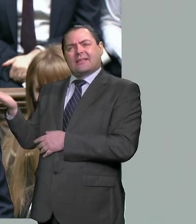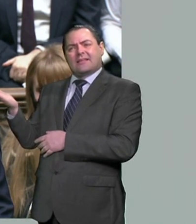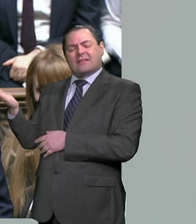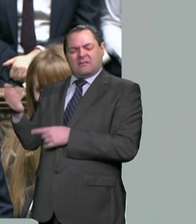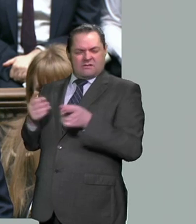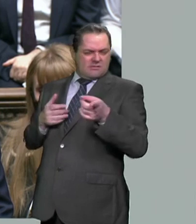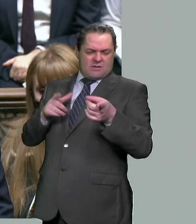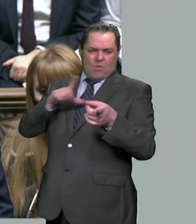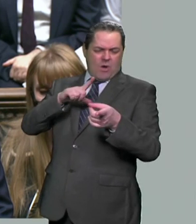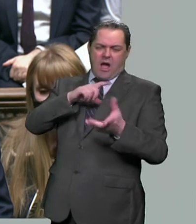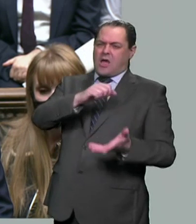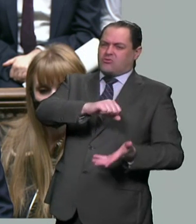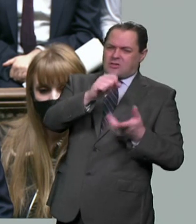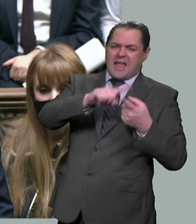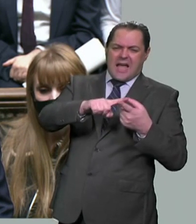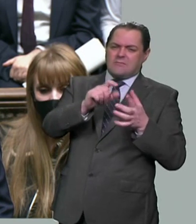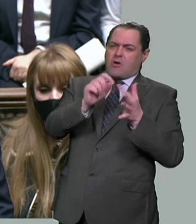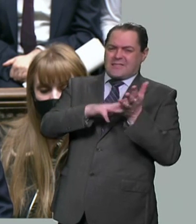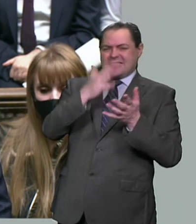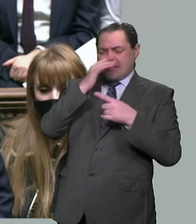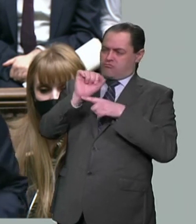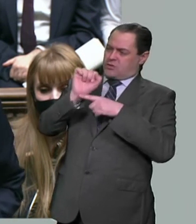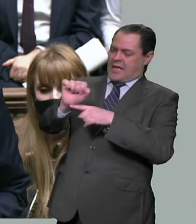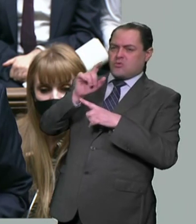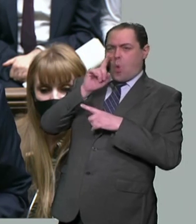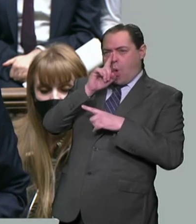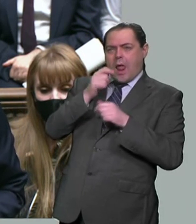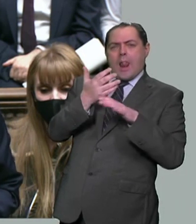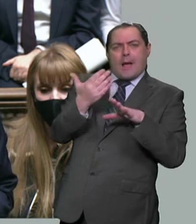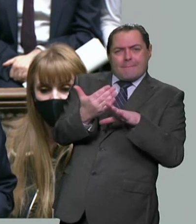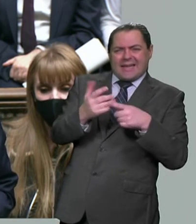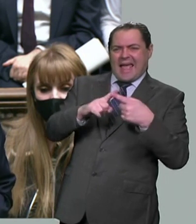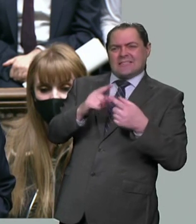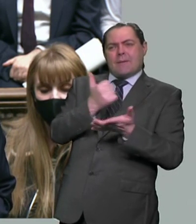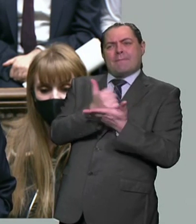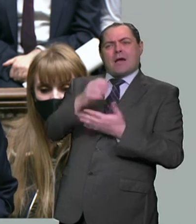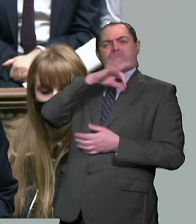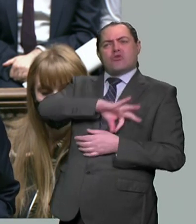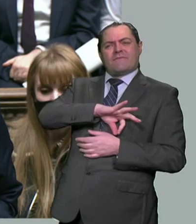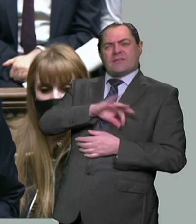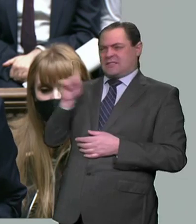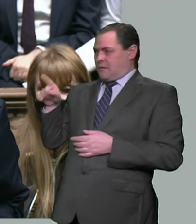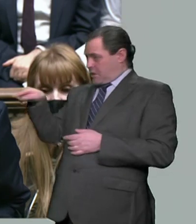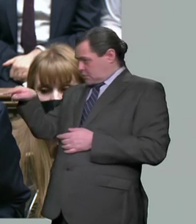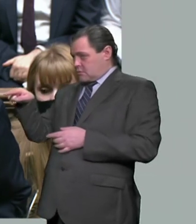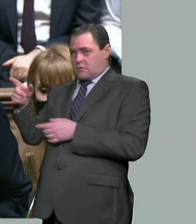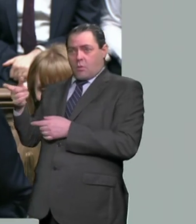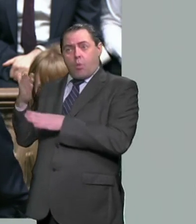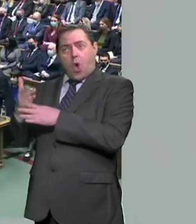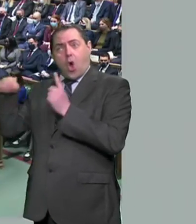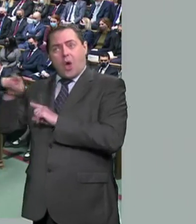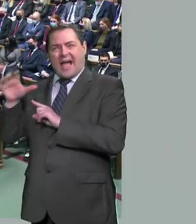Why are the Chancellor and the Prime Minister protecting oil companies and bank profits while putting taxes up on working people?